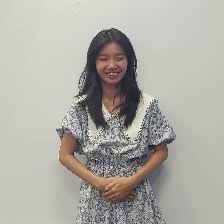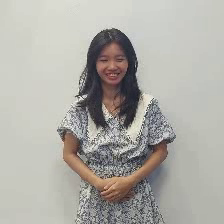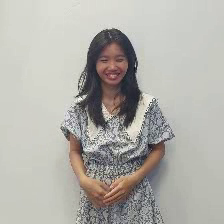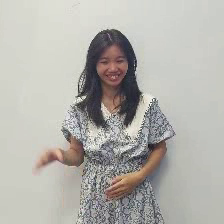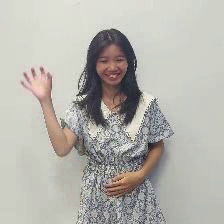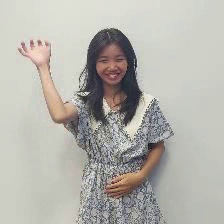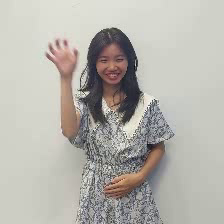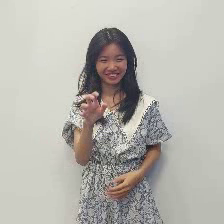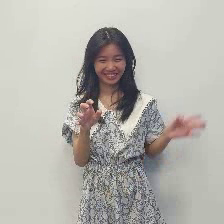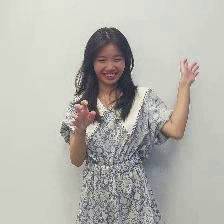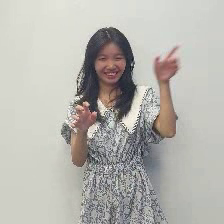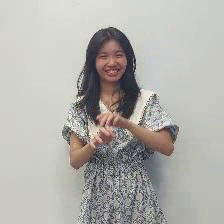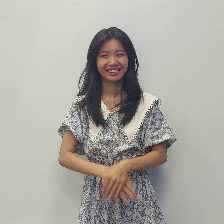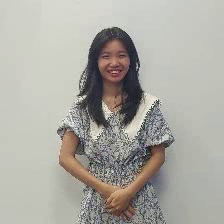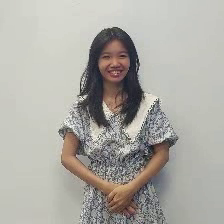Con gấu